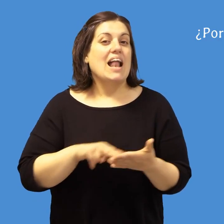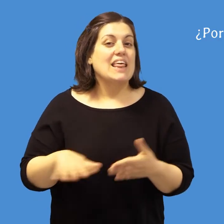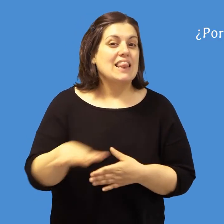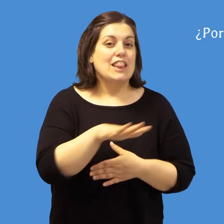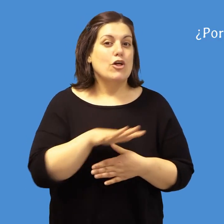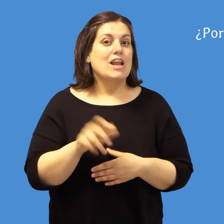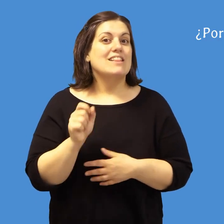dónde